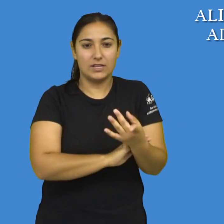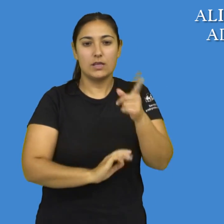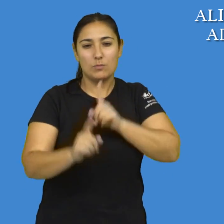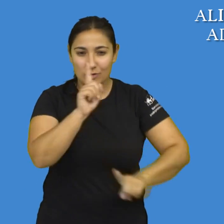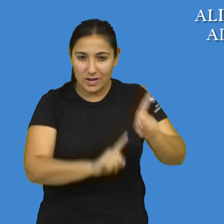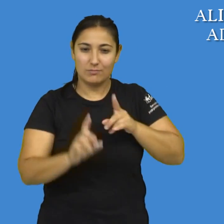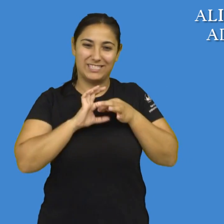problema